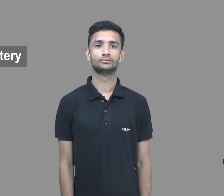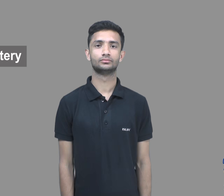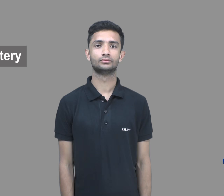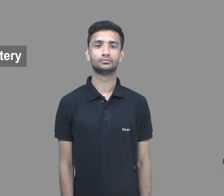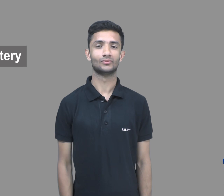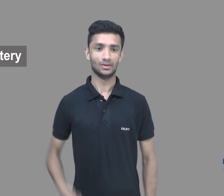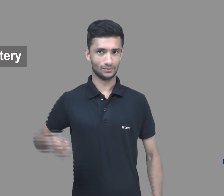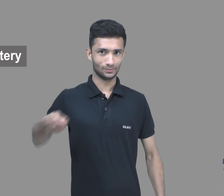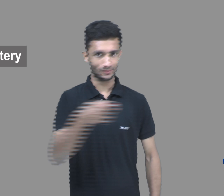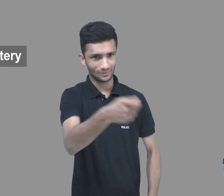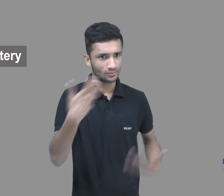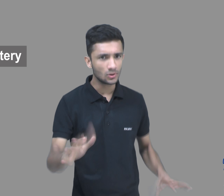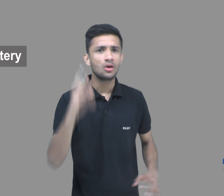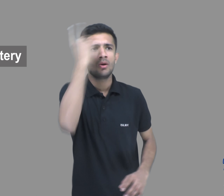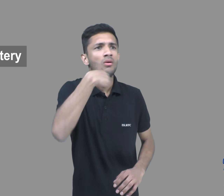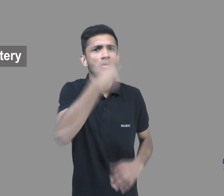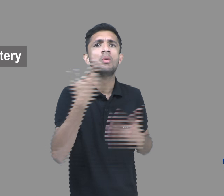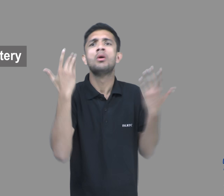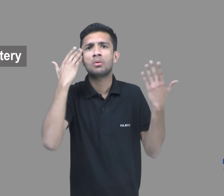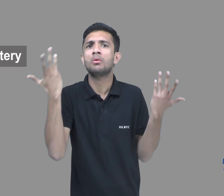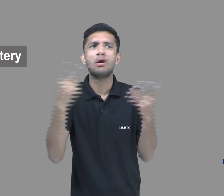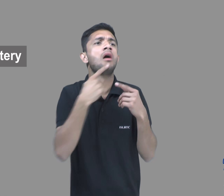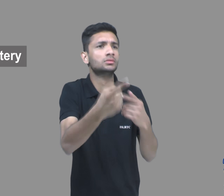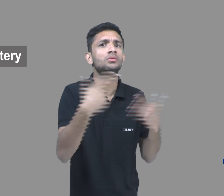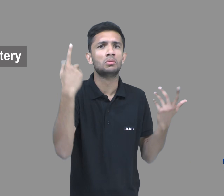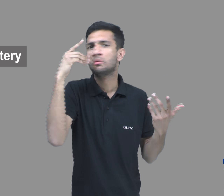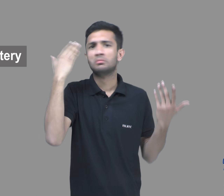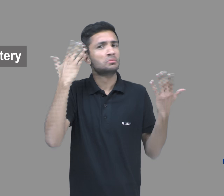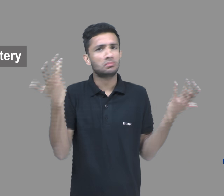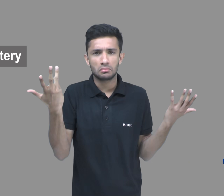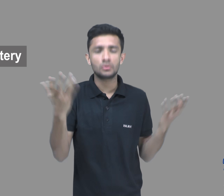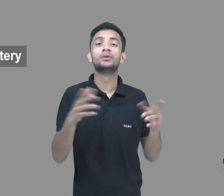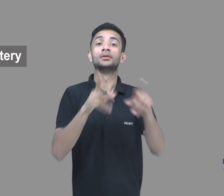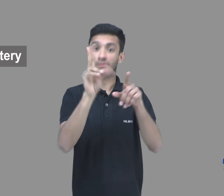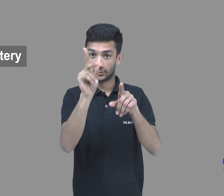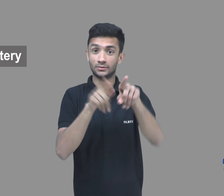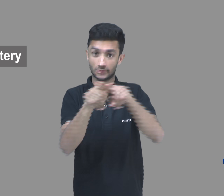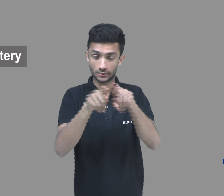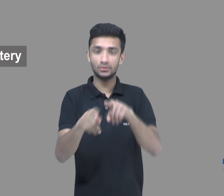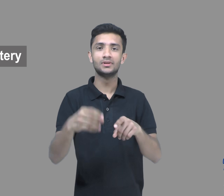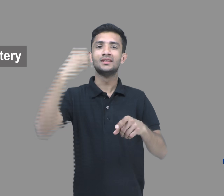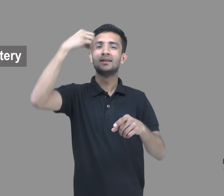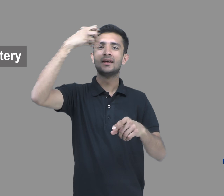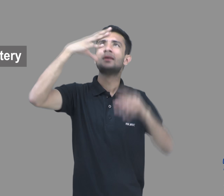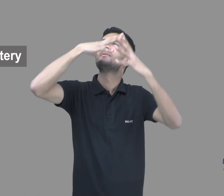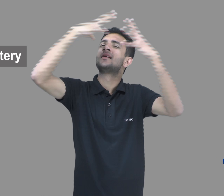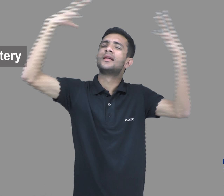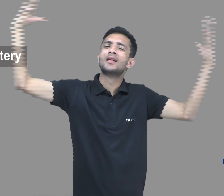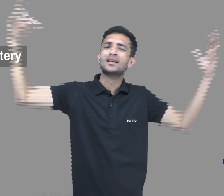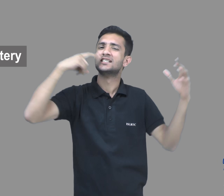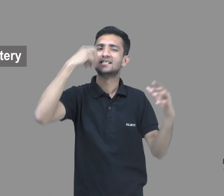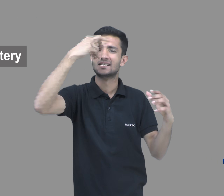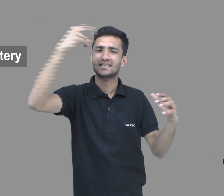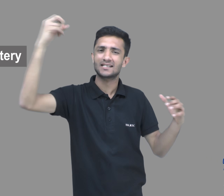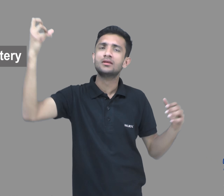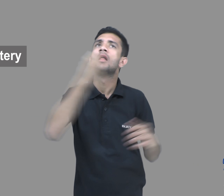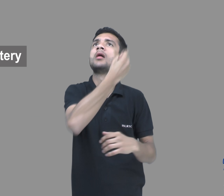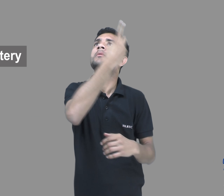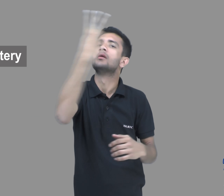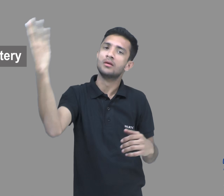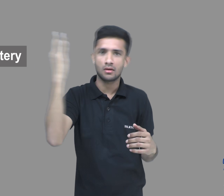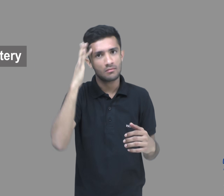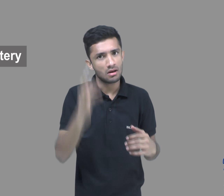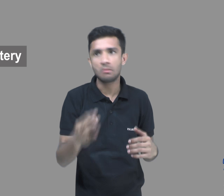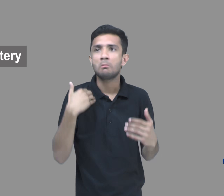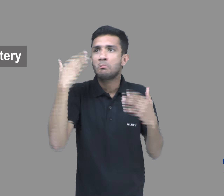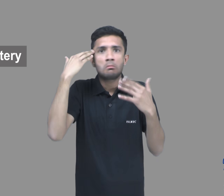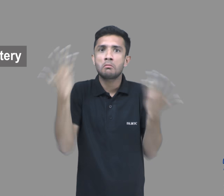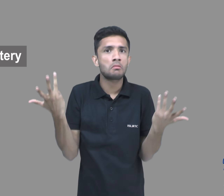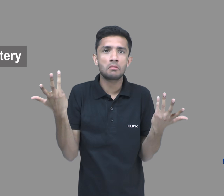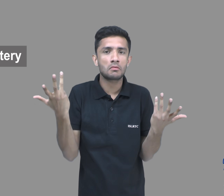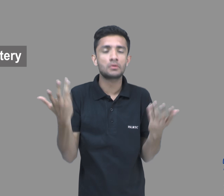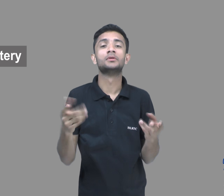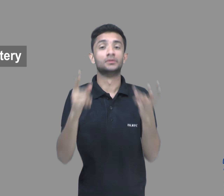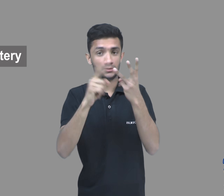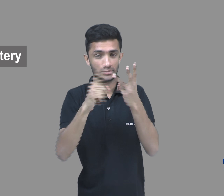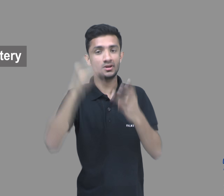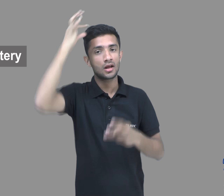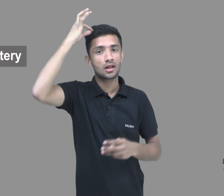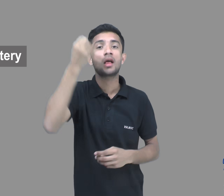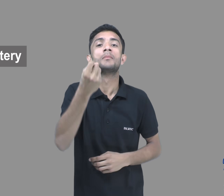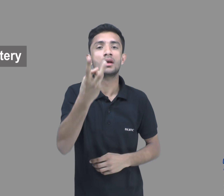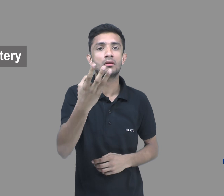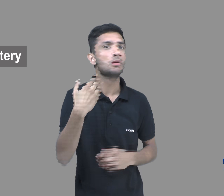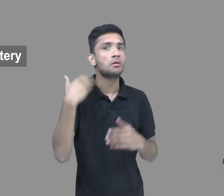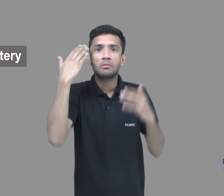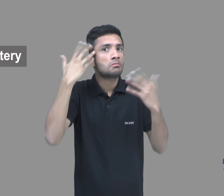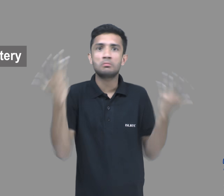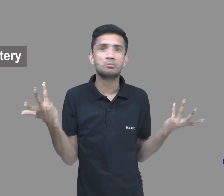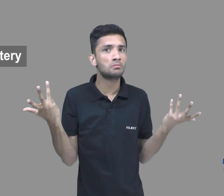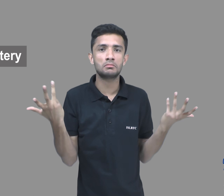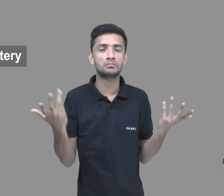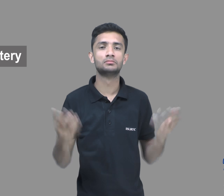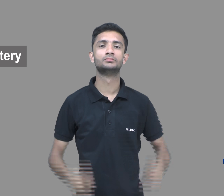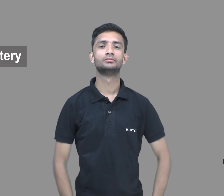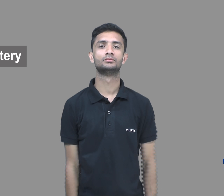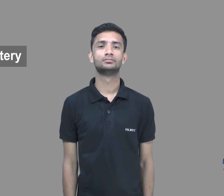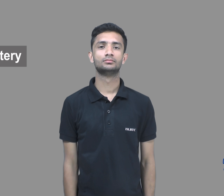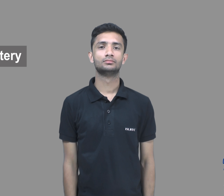Mystery